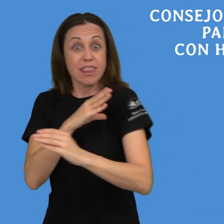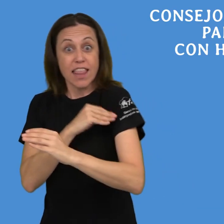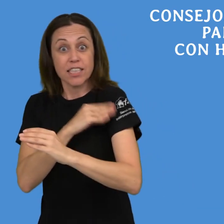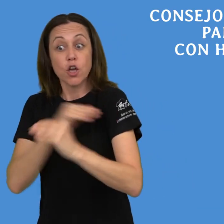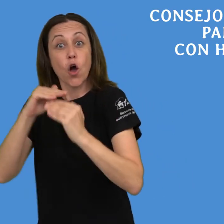tensión